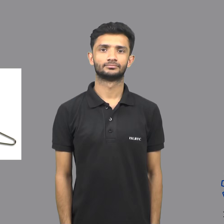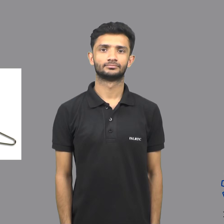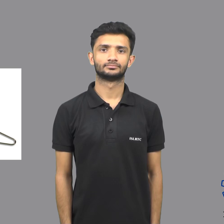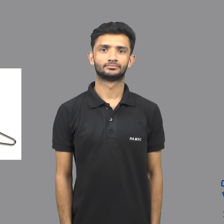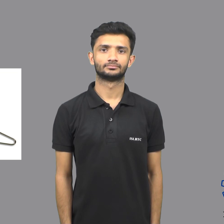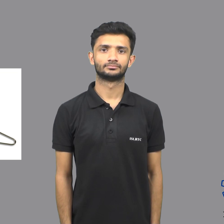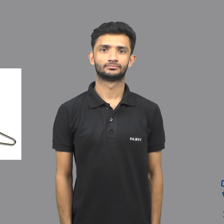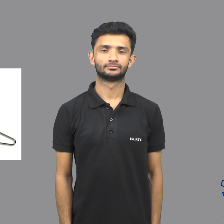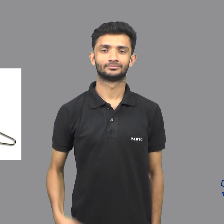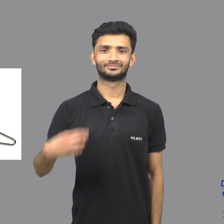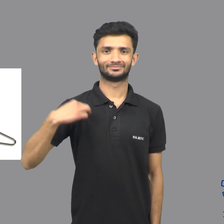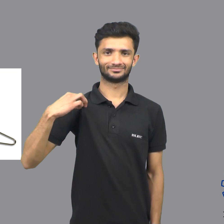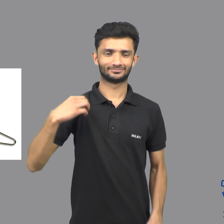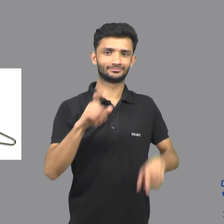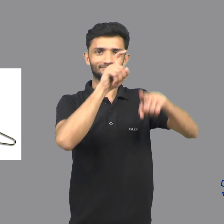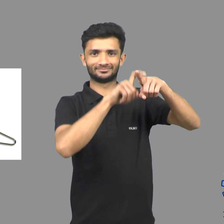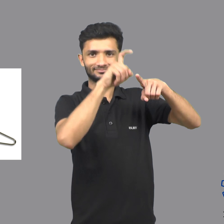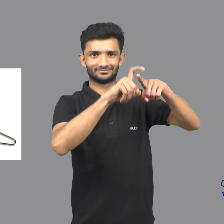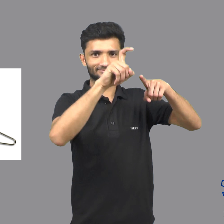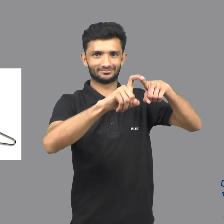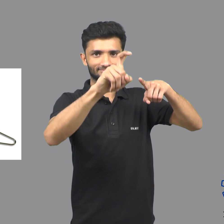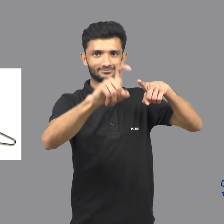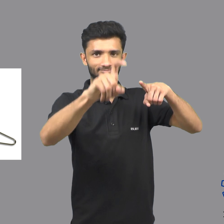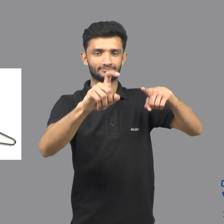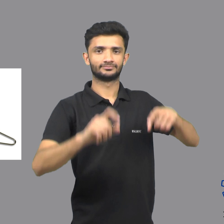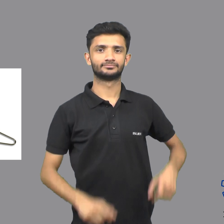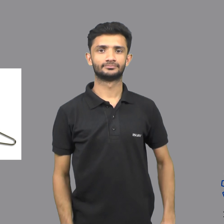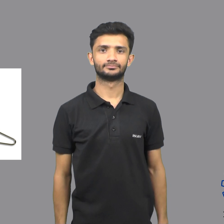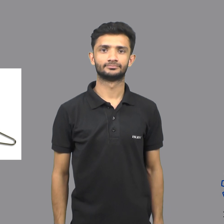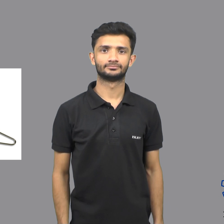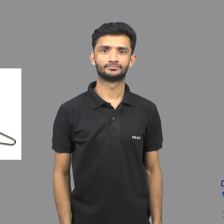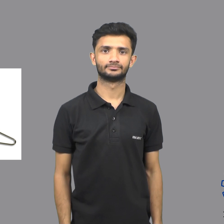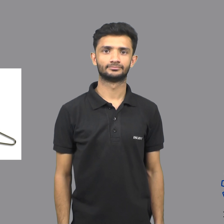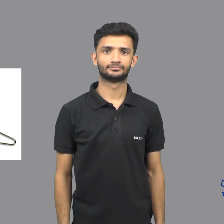Hanger